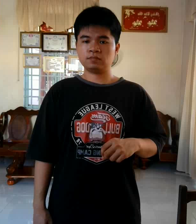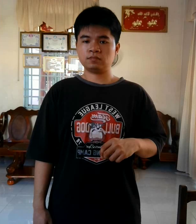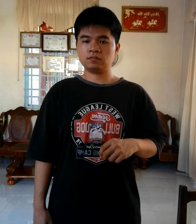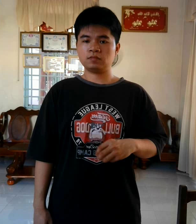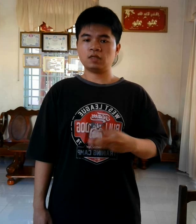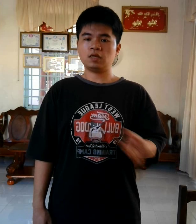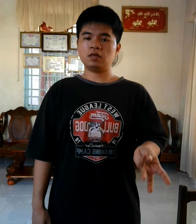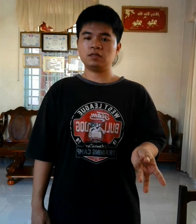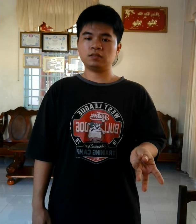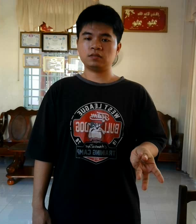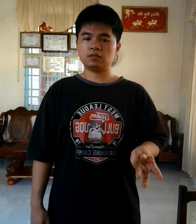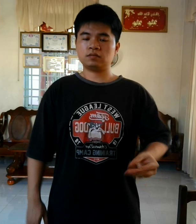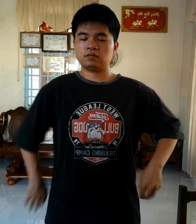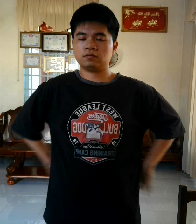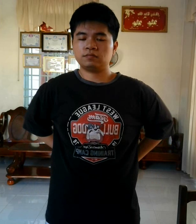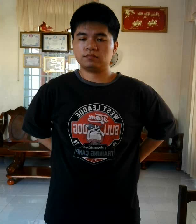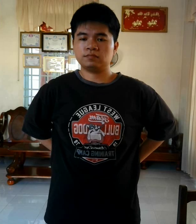it